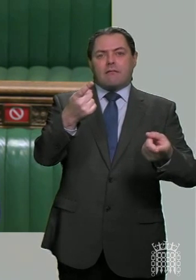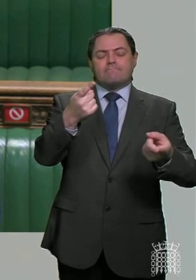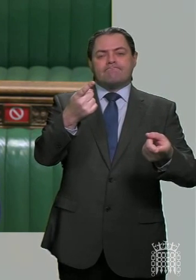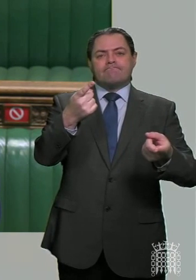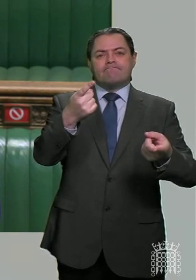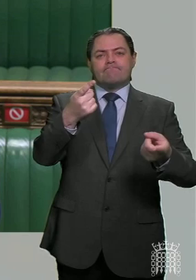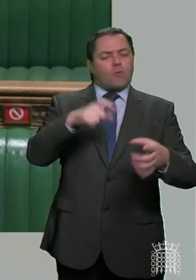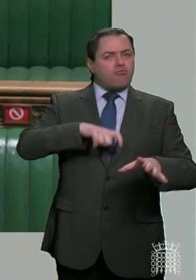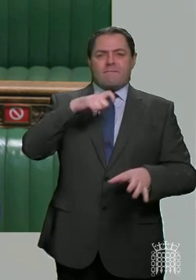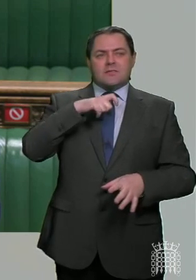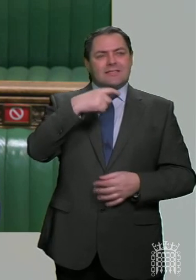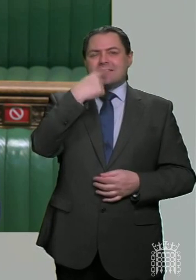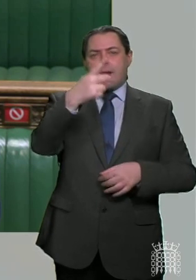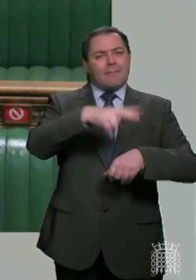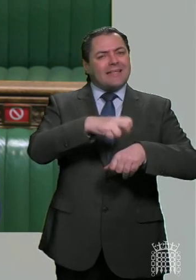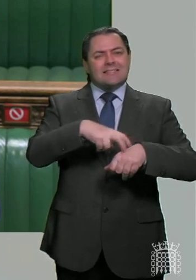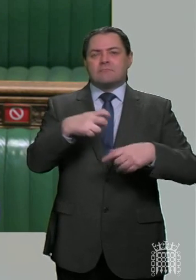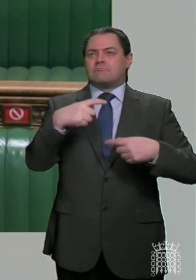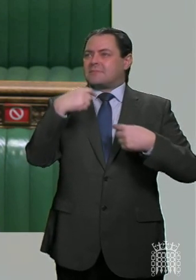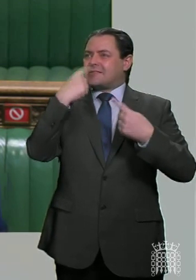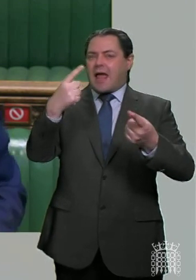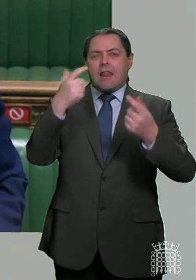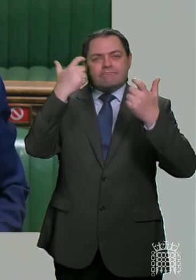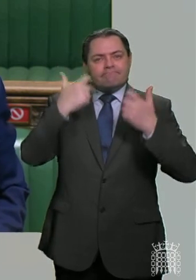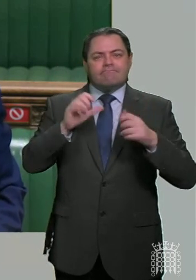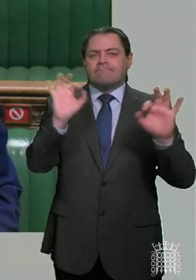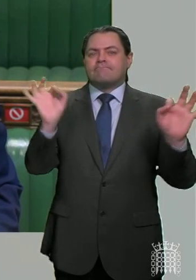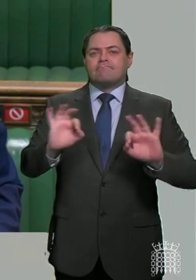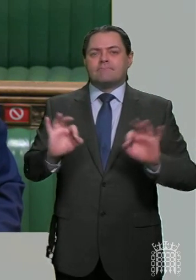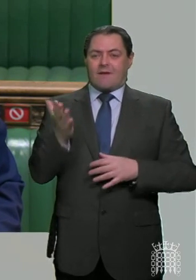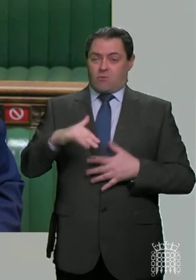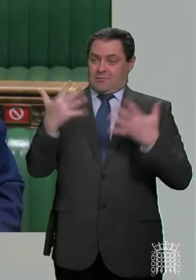Nine out of 10 do not do so.